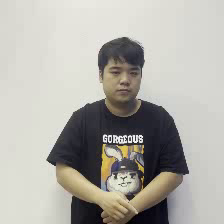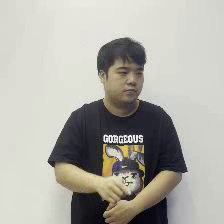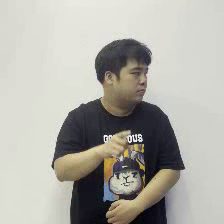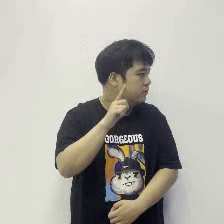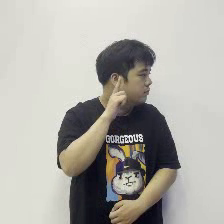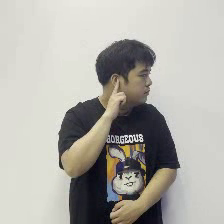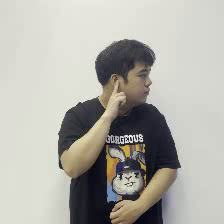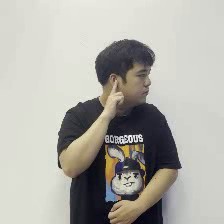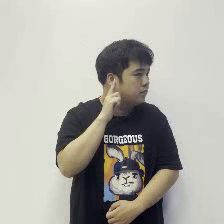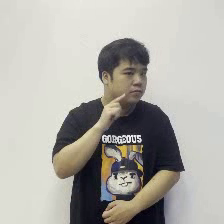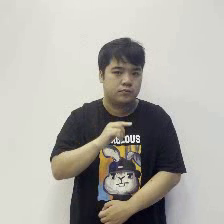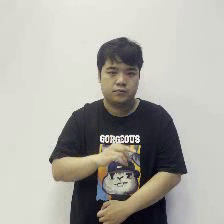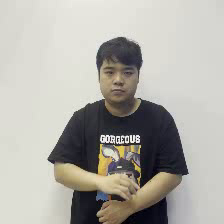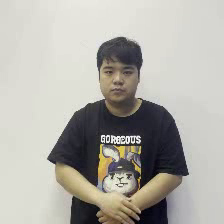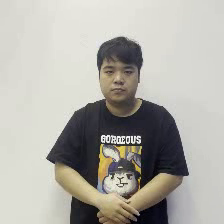Nghe